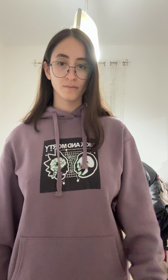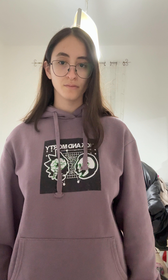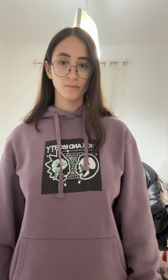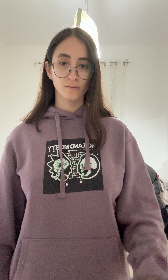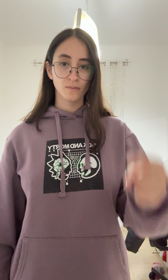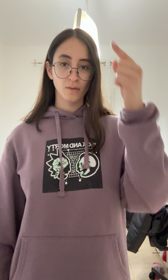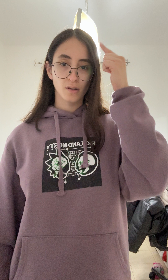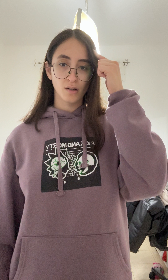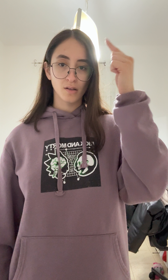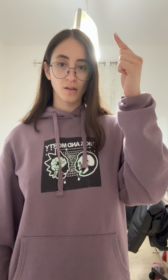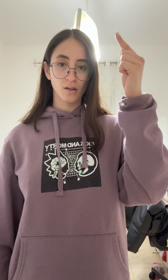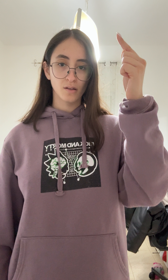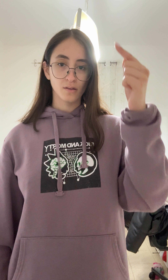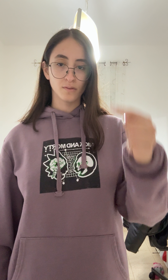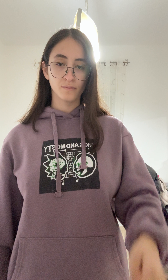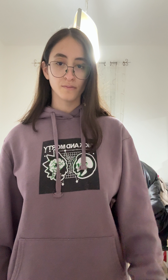לדעת